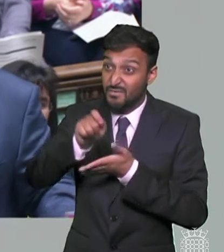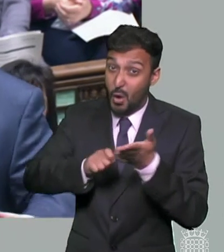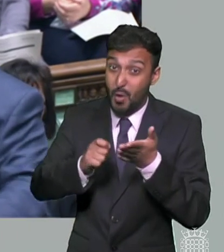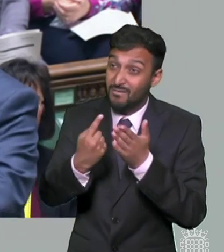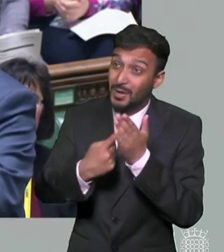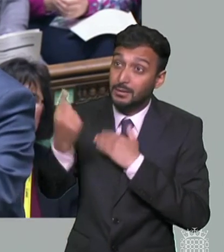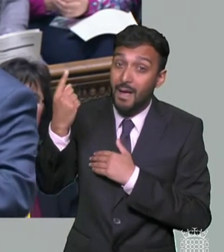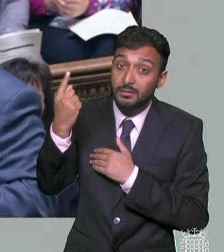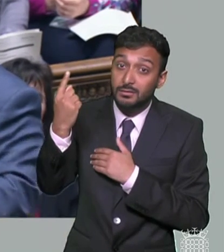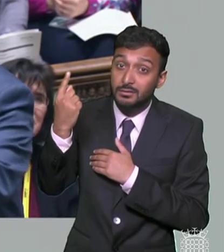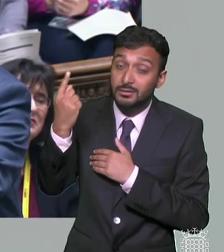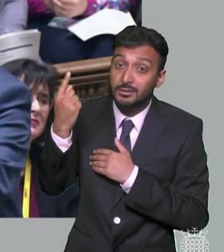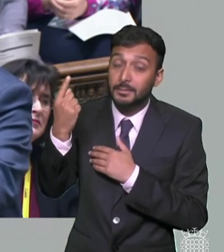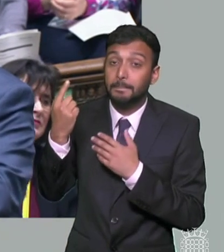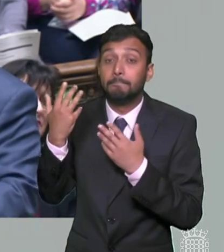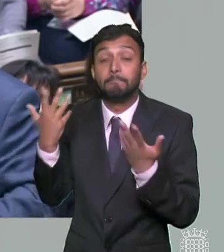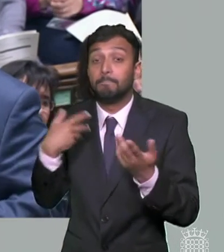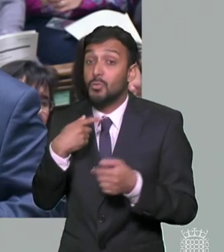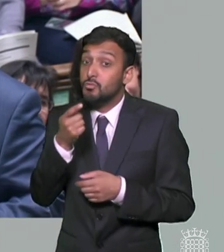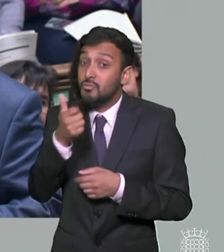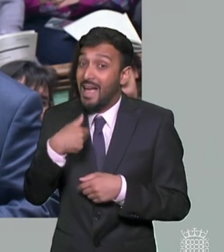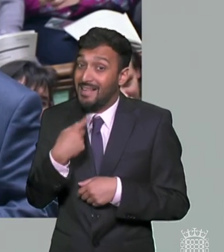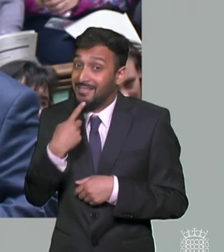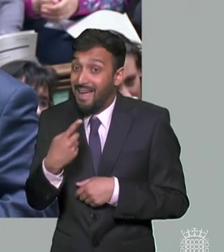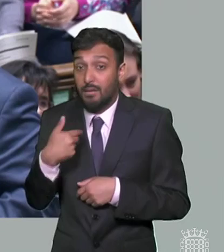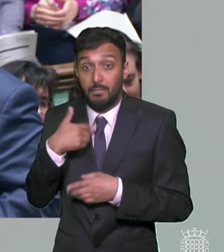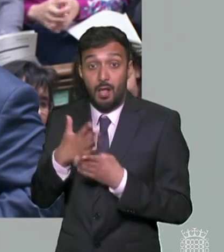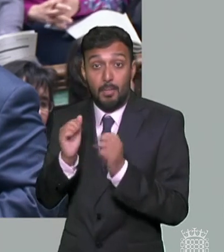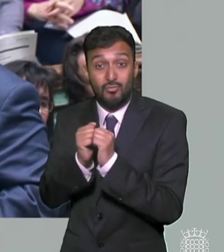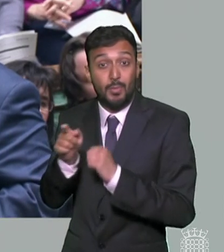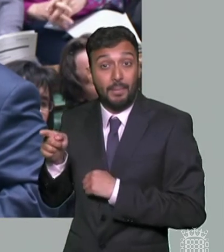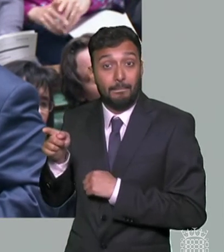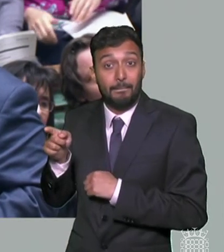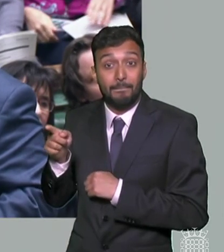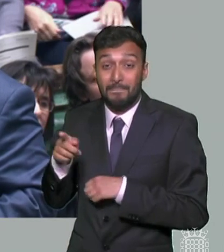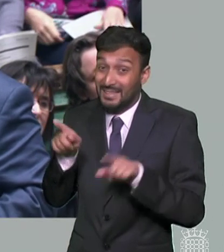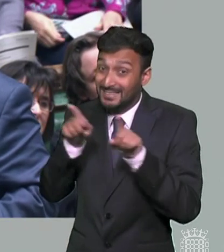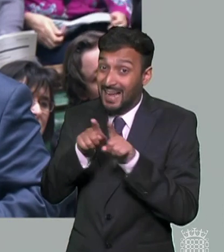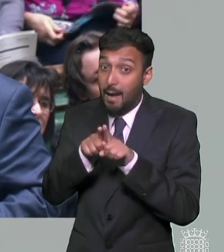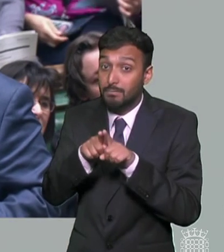You will not often hear me say this, Mr Speaker, but I agree with him, and so do the Scottish people.